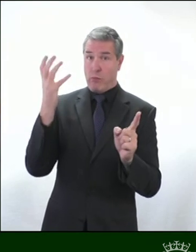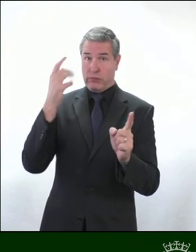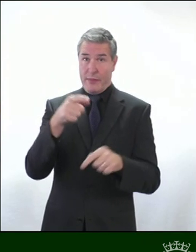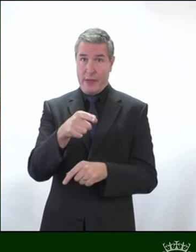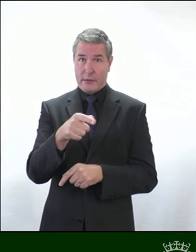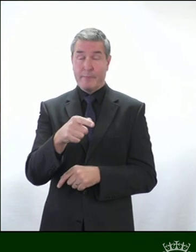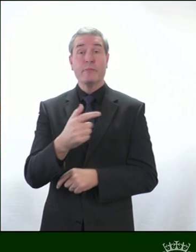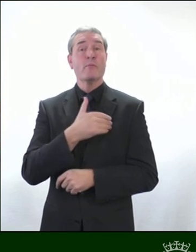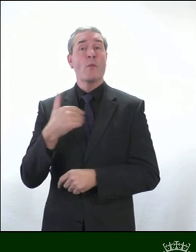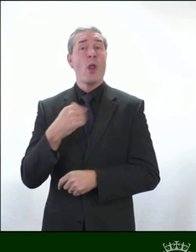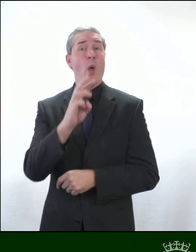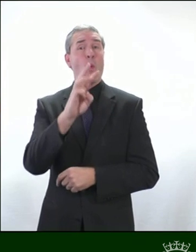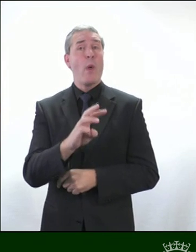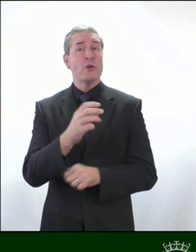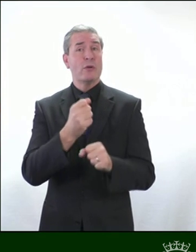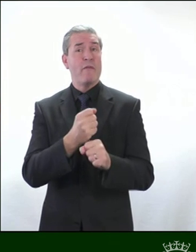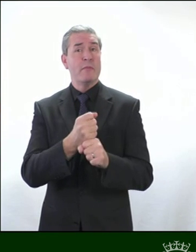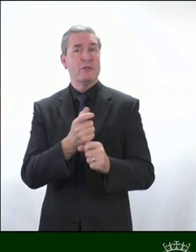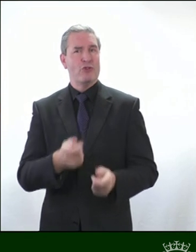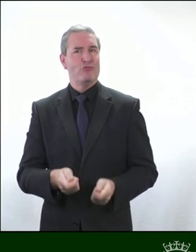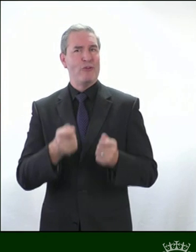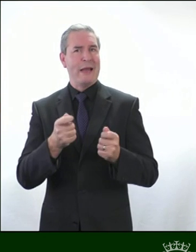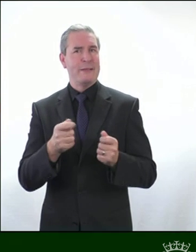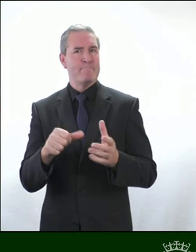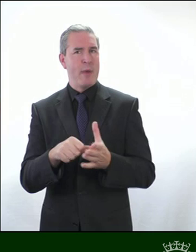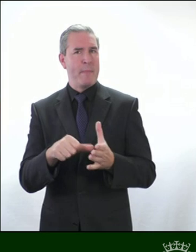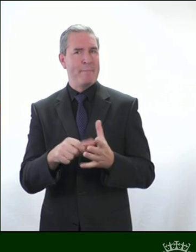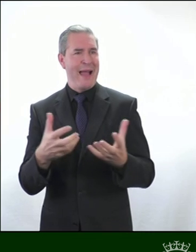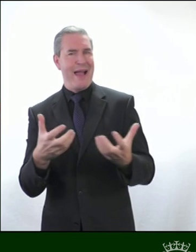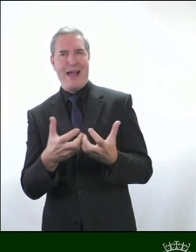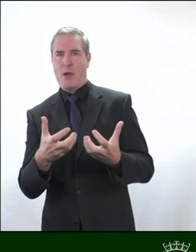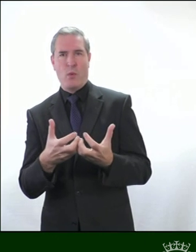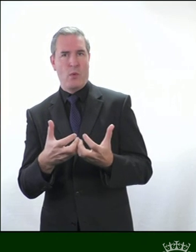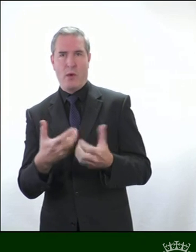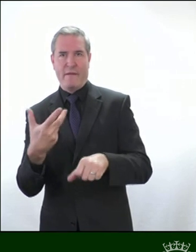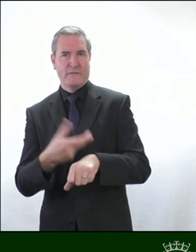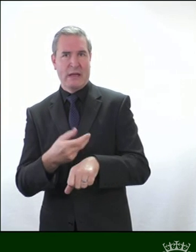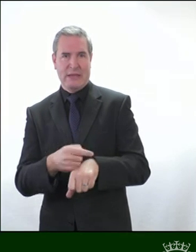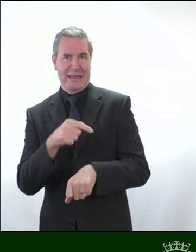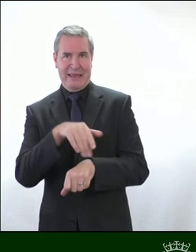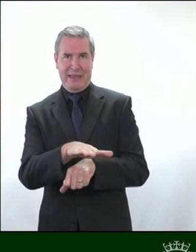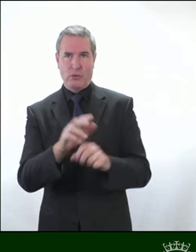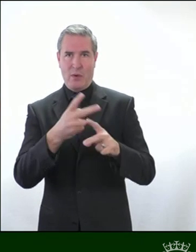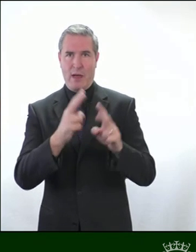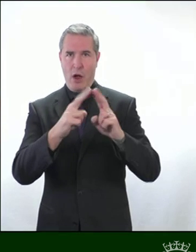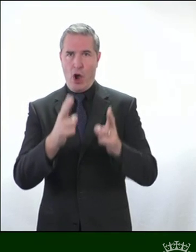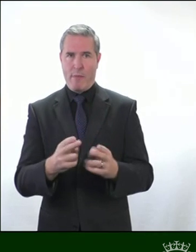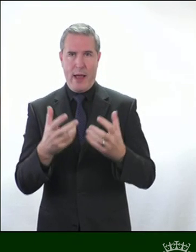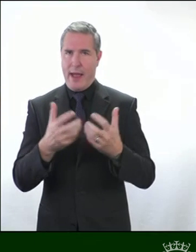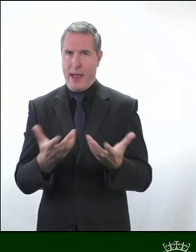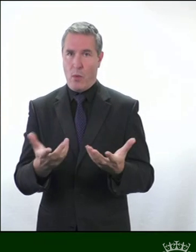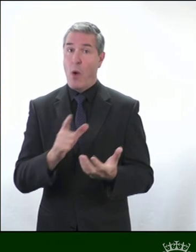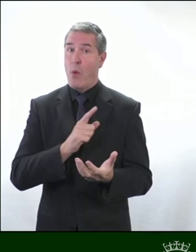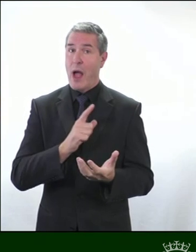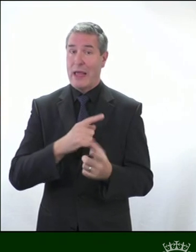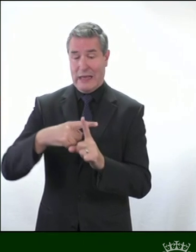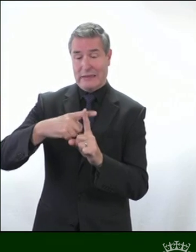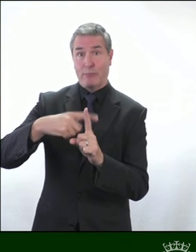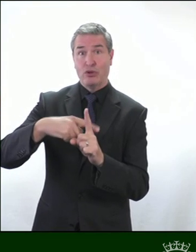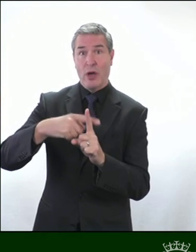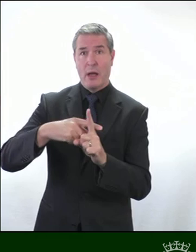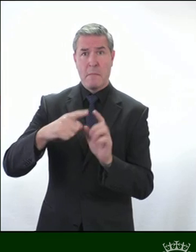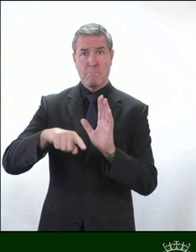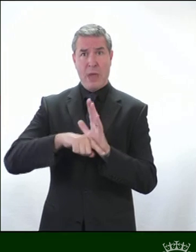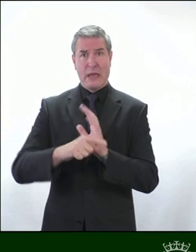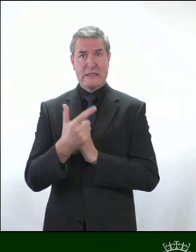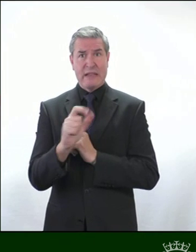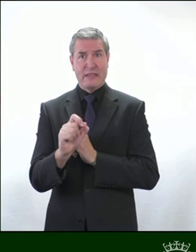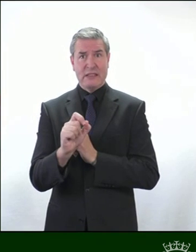This morning the Welsh Government have already raised some serious practical problems about the delivery of vaccines into care homes, bearing in mind the temperatures at which the vaccines have to be stored.